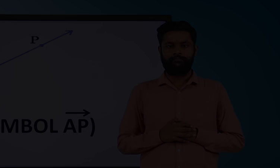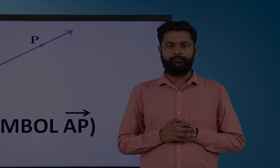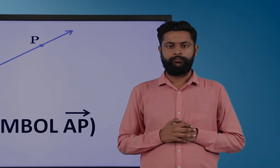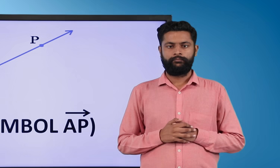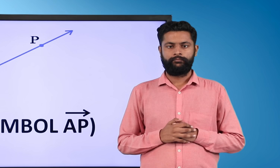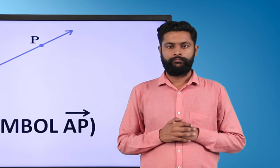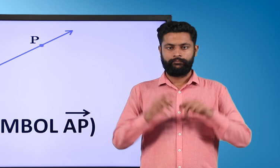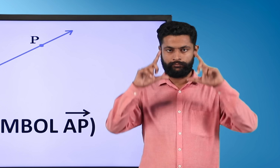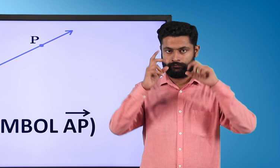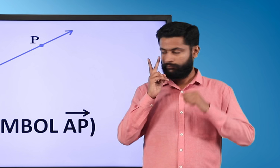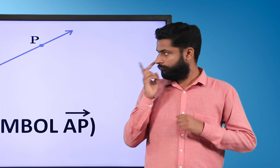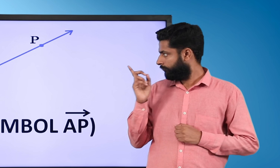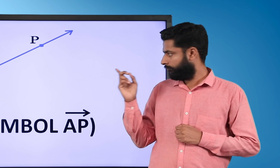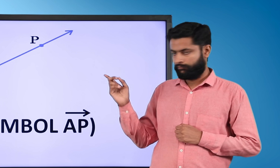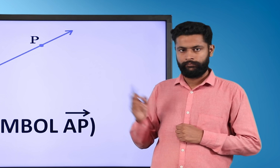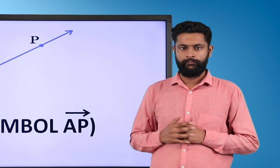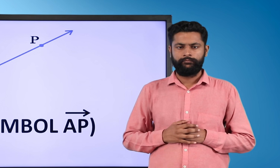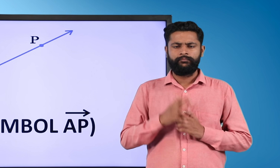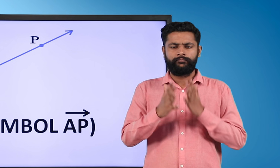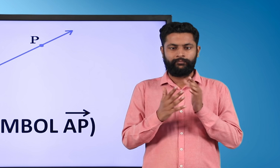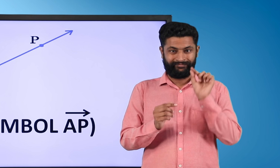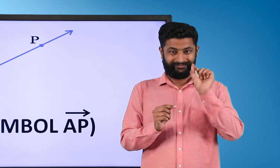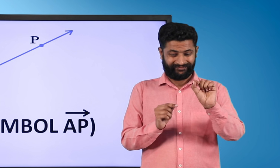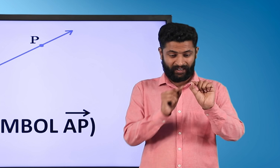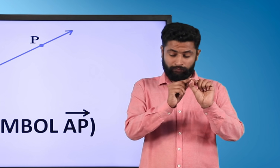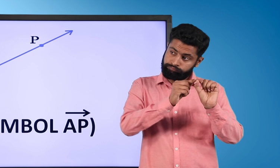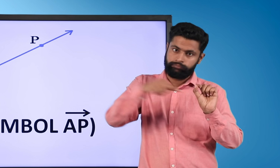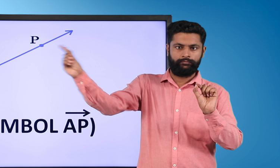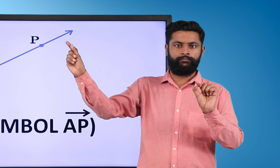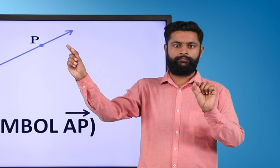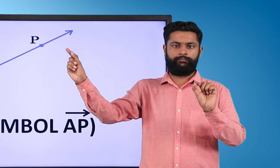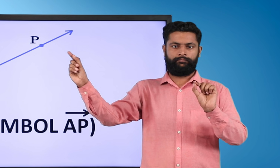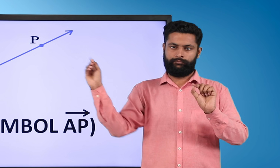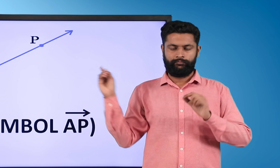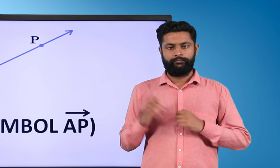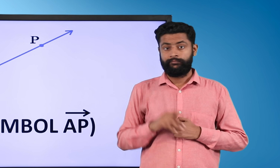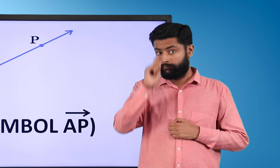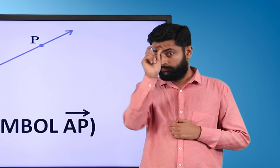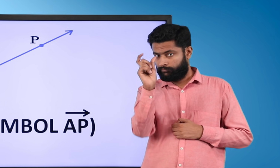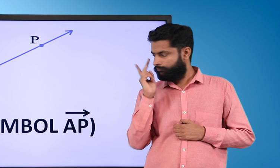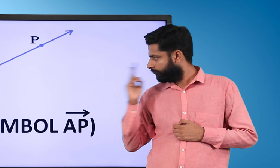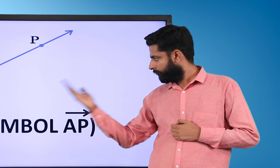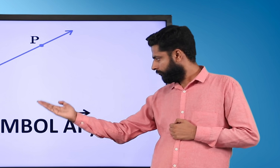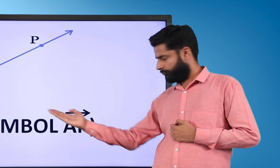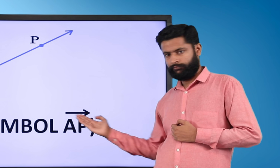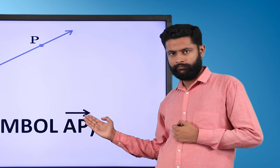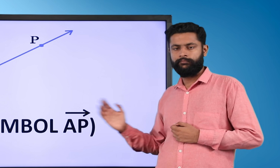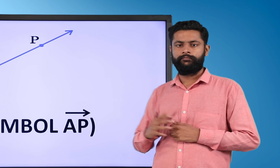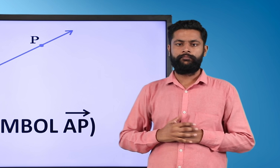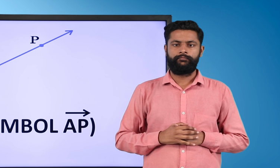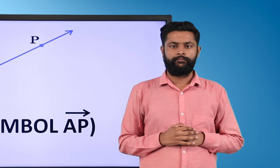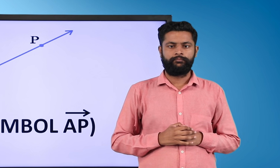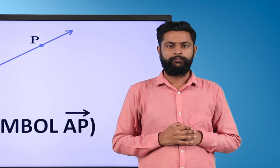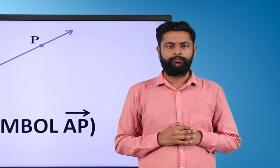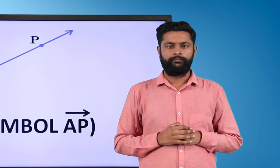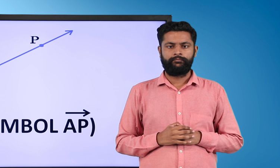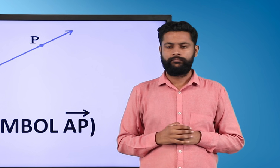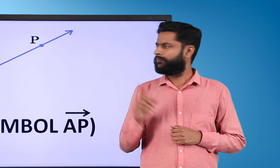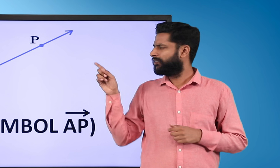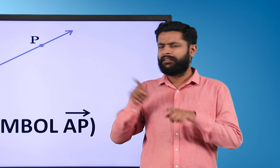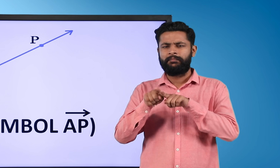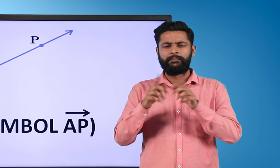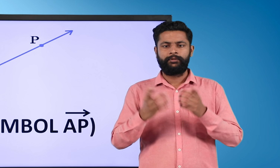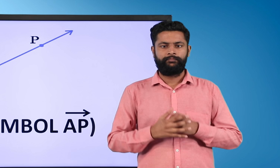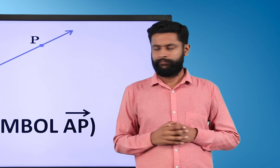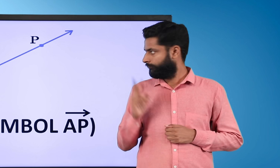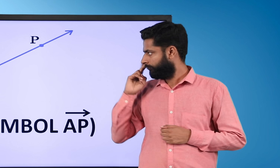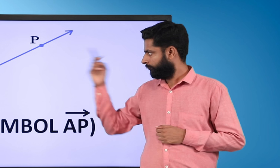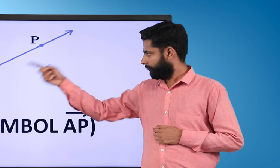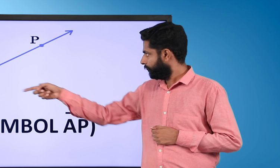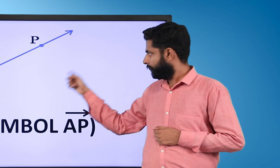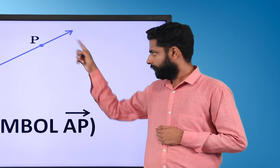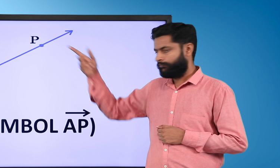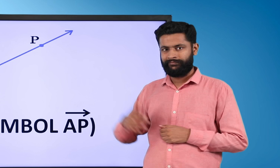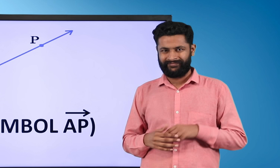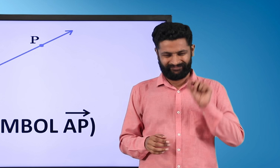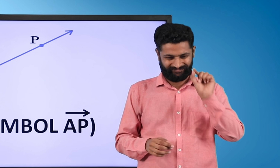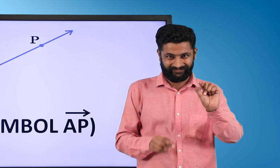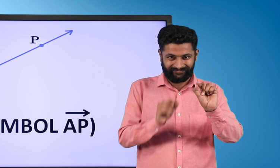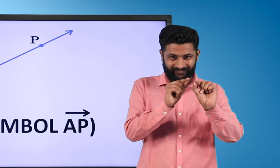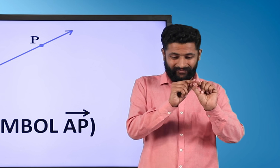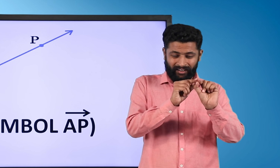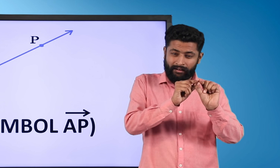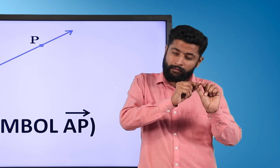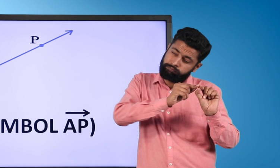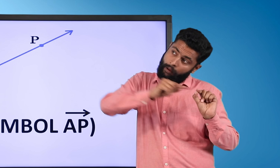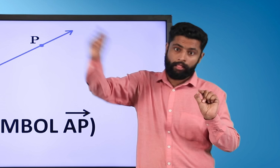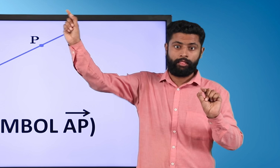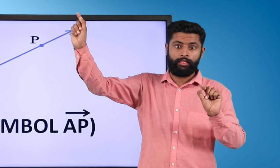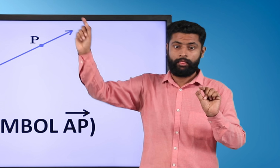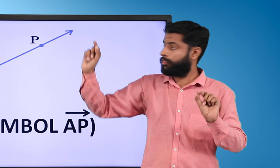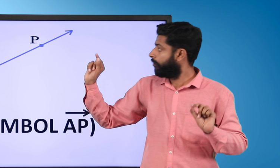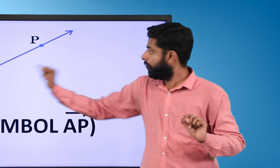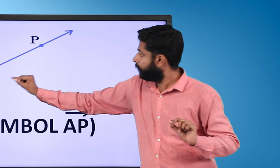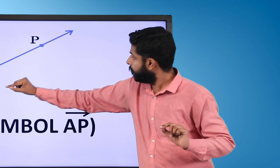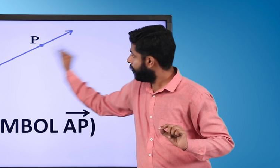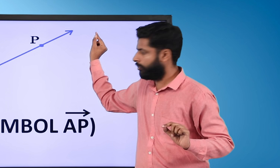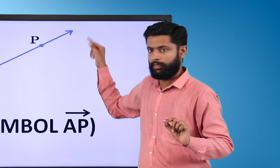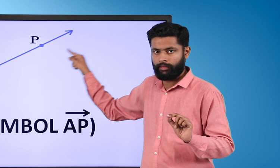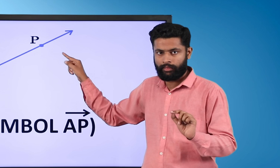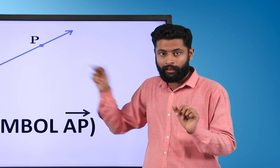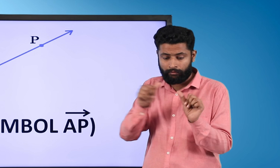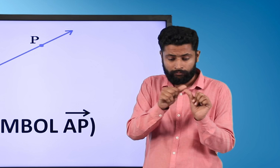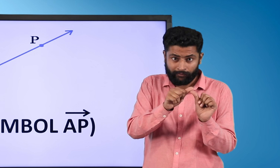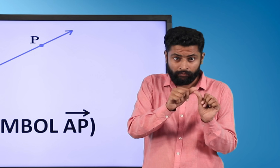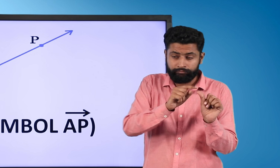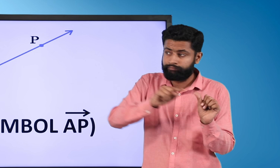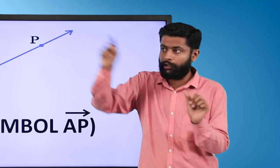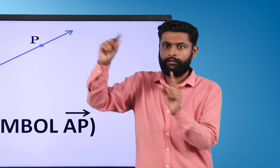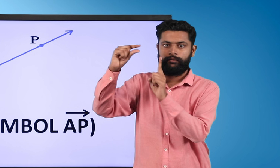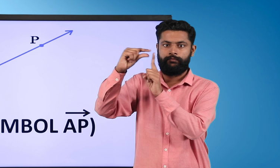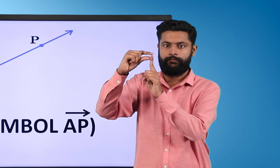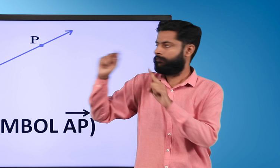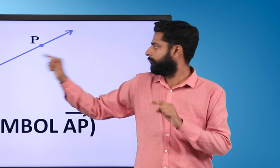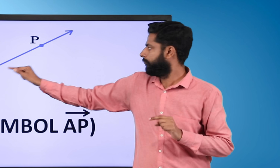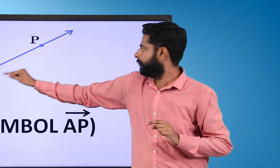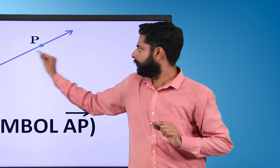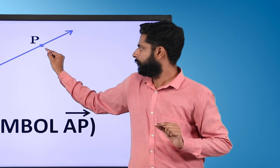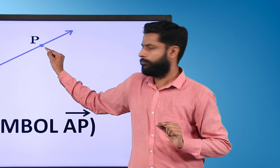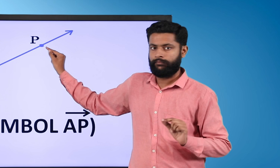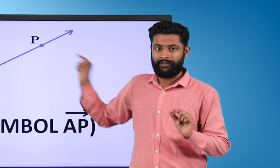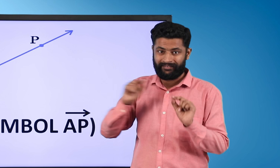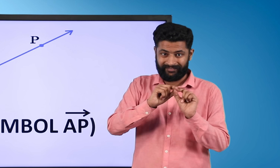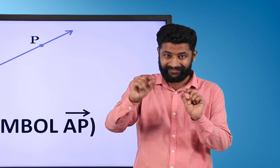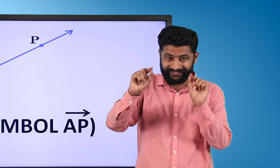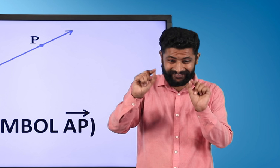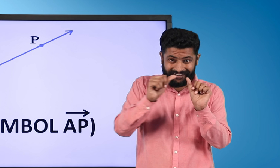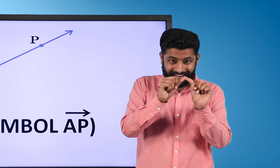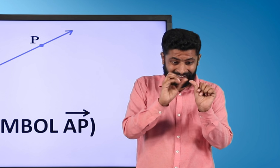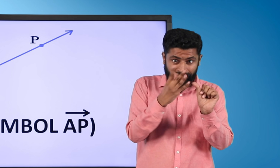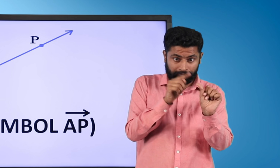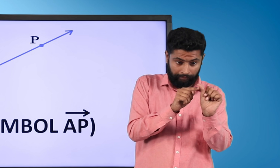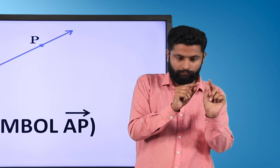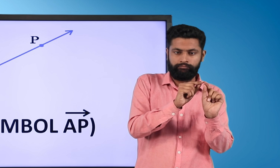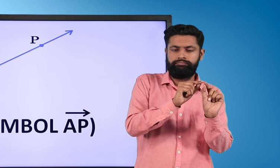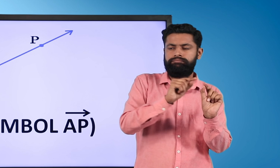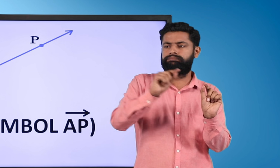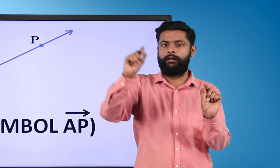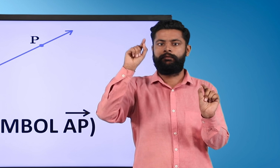Ray (also symbol) This sign means ray and also refers to the symbol A ray is a portion of line Starting at a point and going in one direction endlessly. For example, this figure shows a ray AP A is the starting point